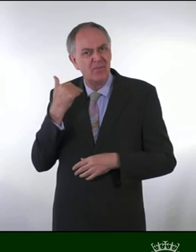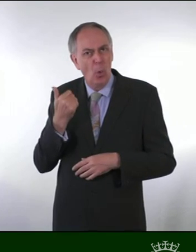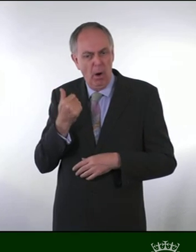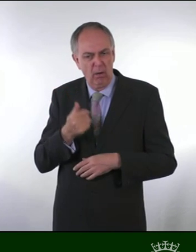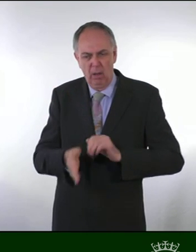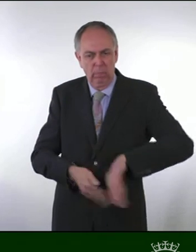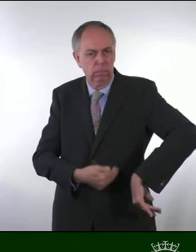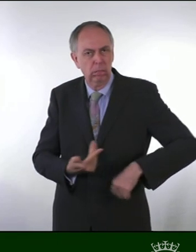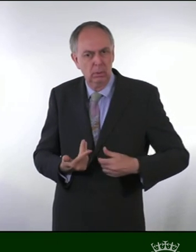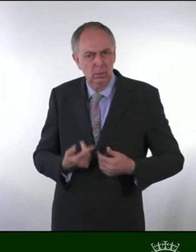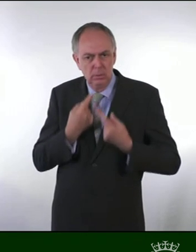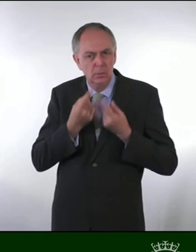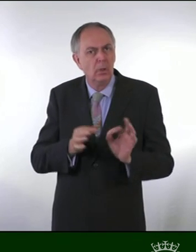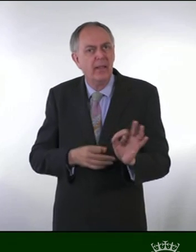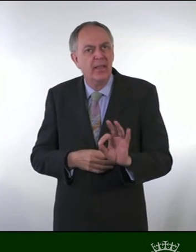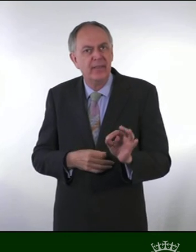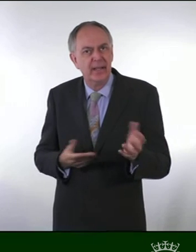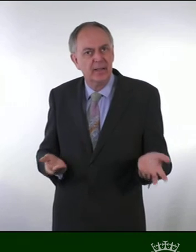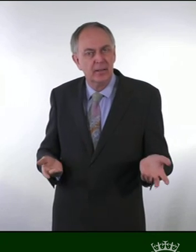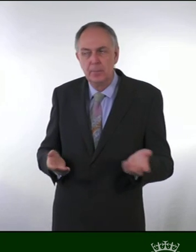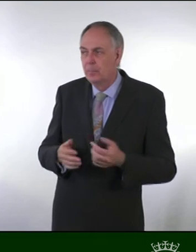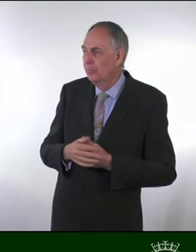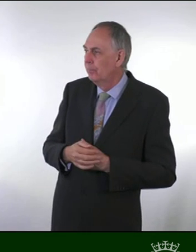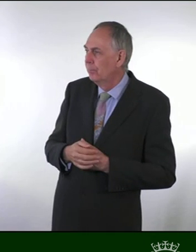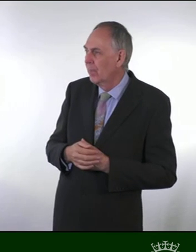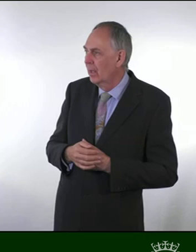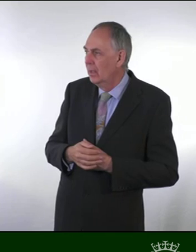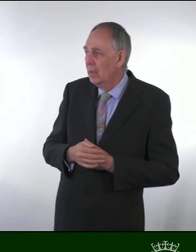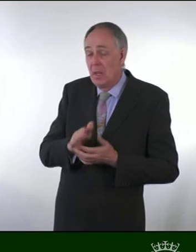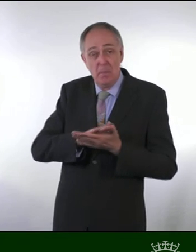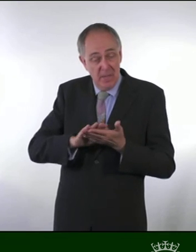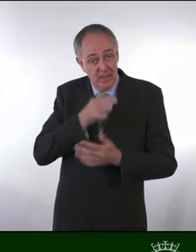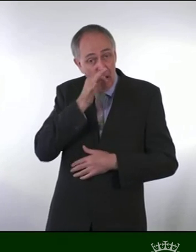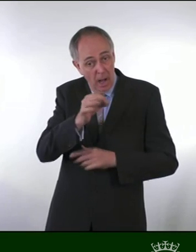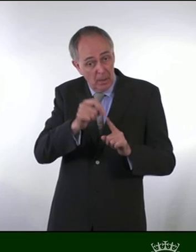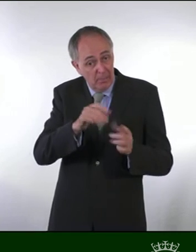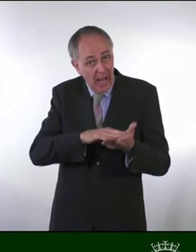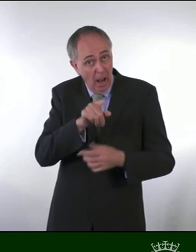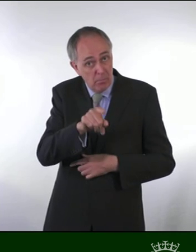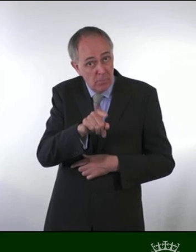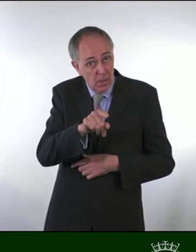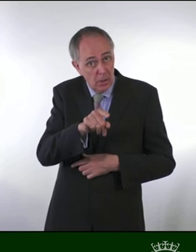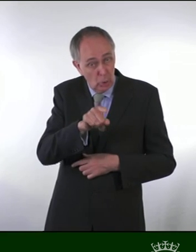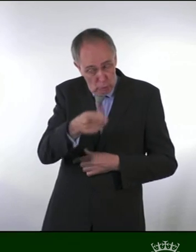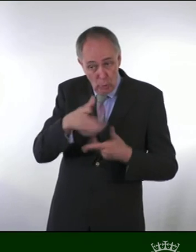May I ask him what representations he has made to his ally Donald Trump?